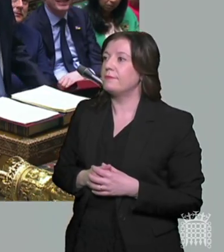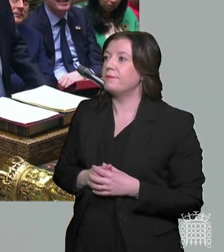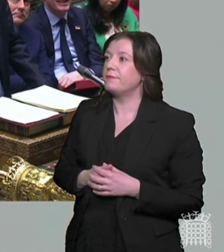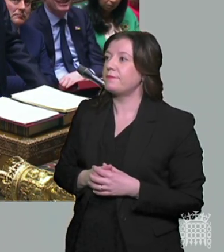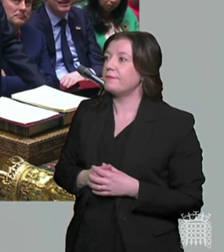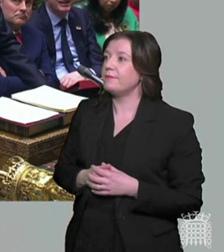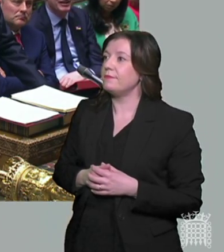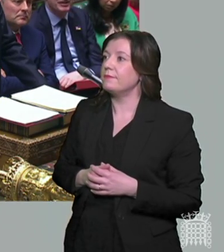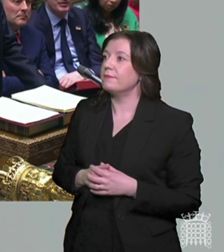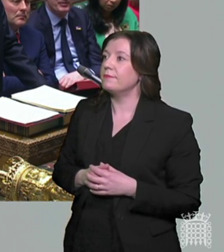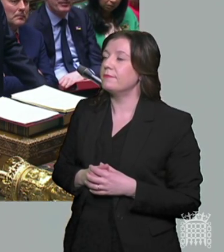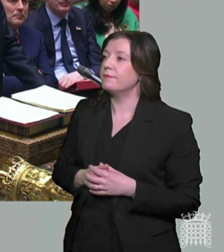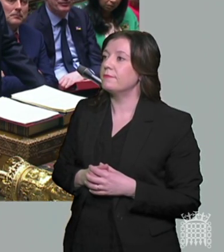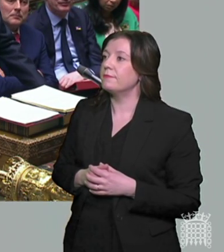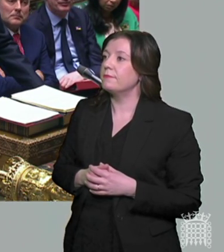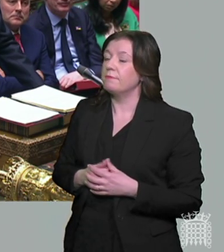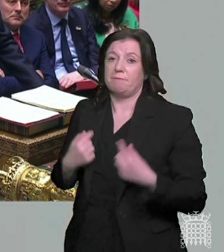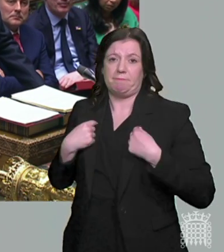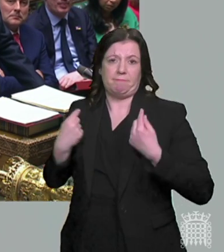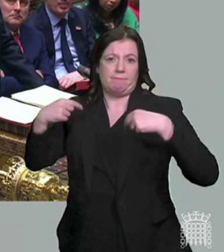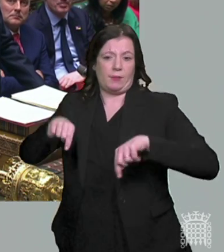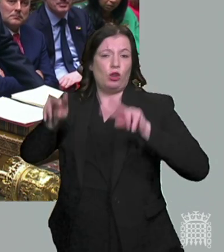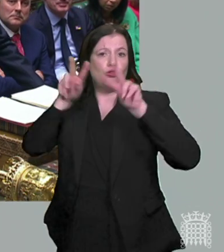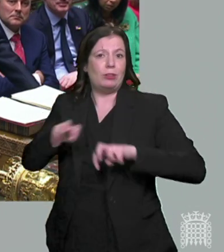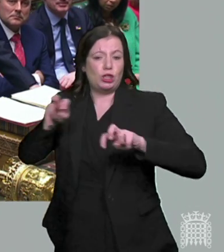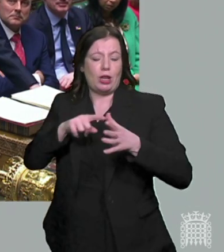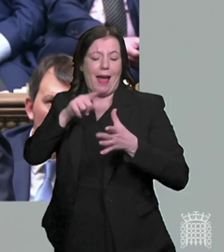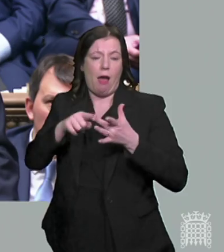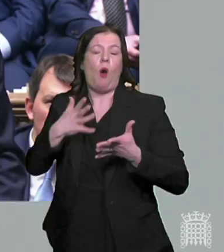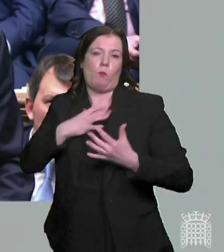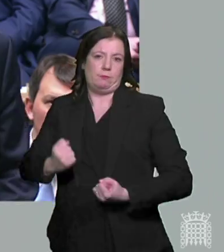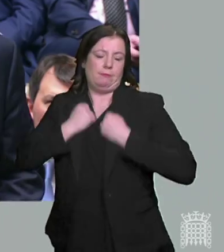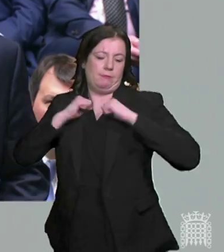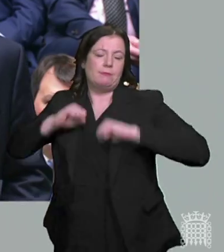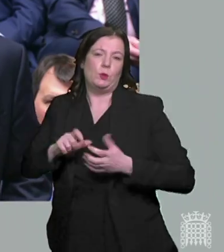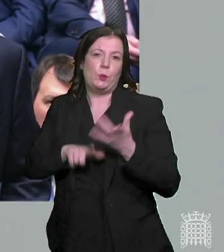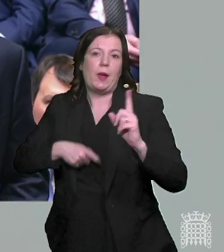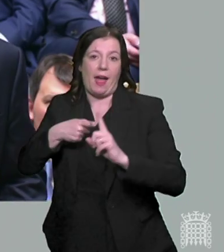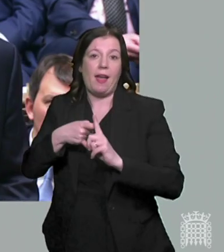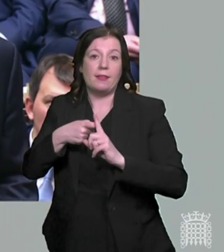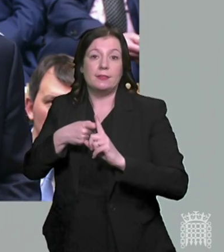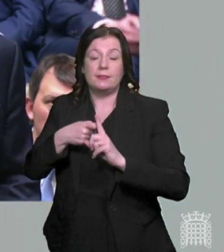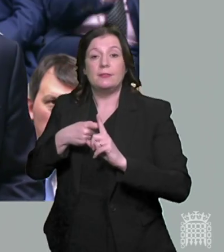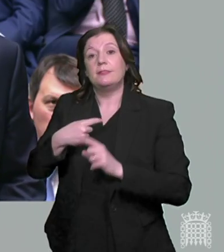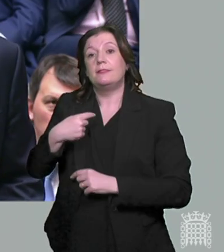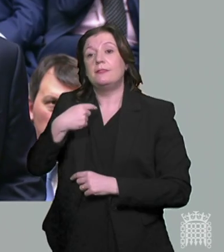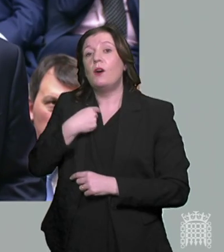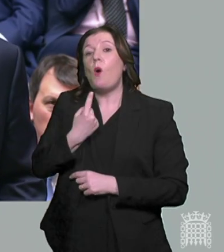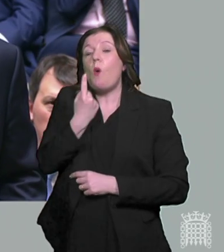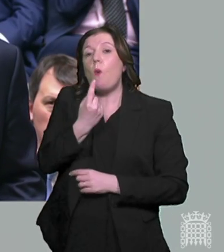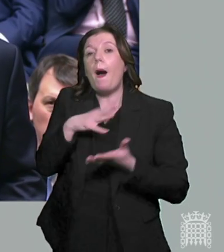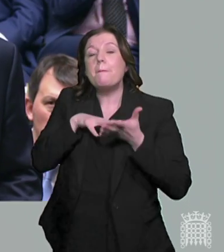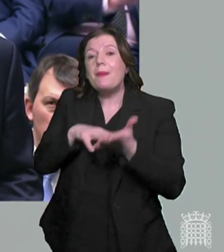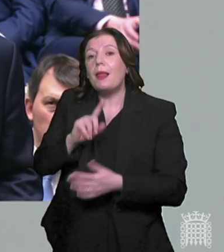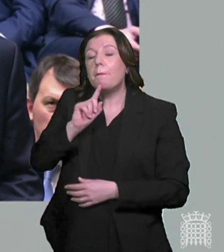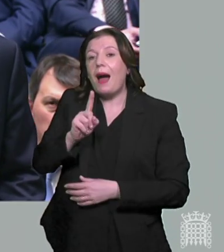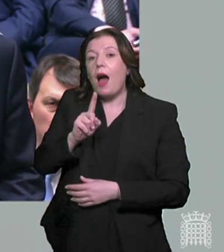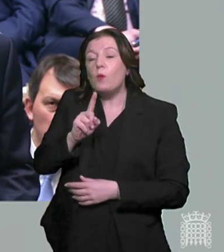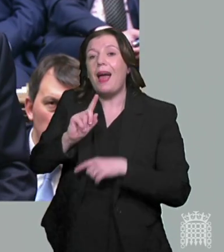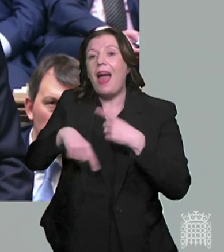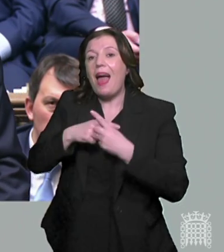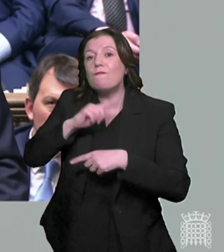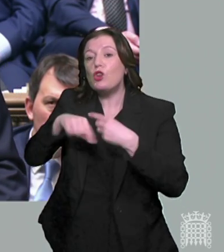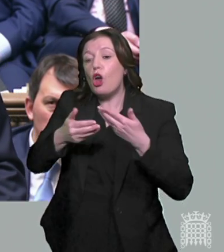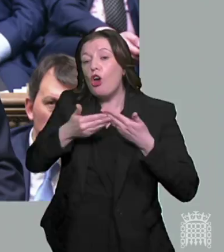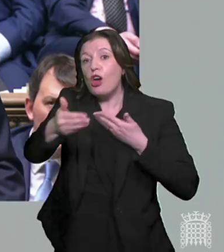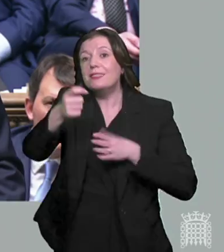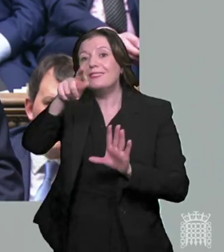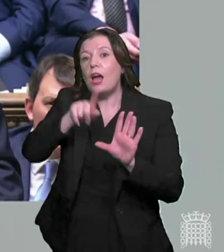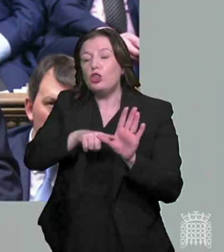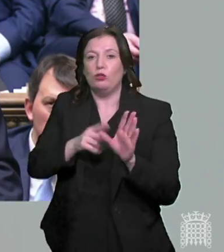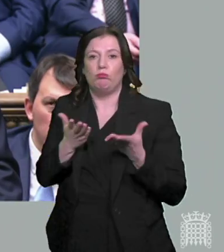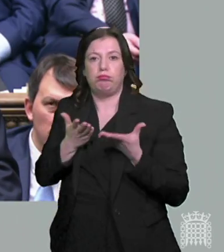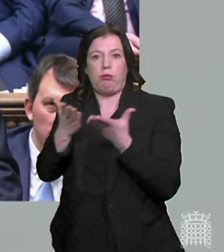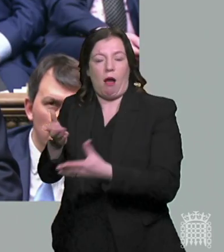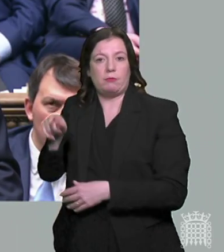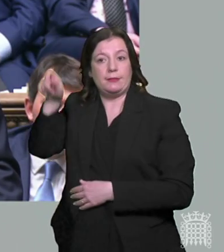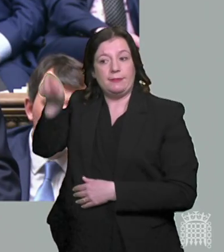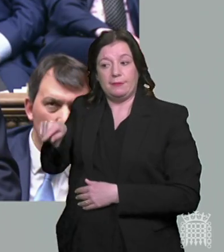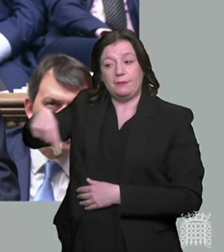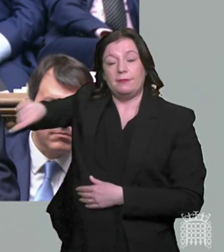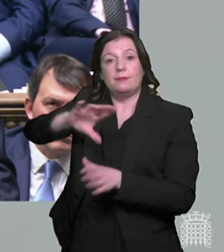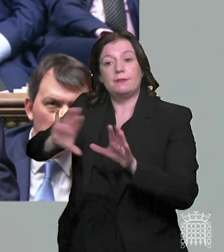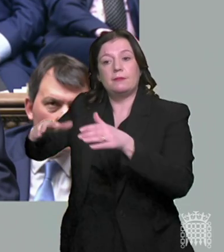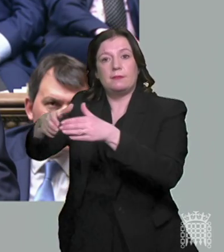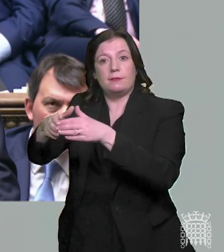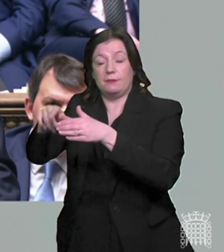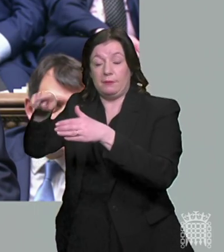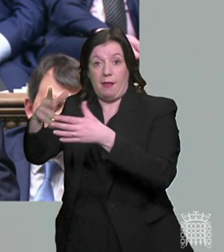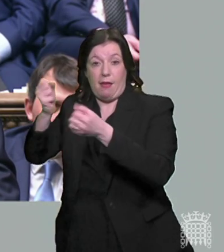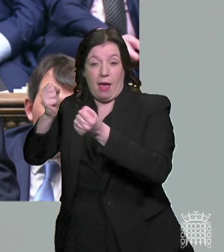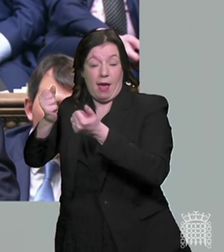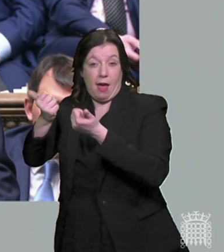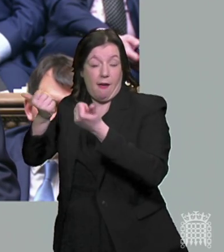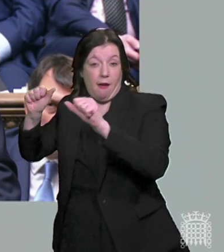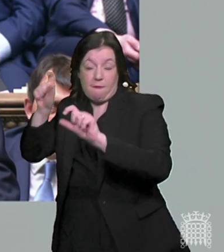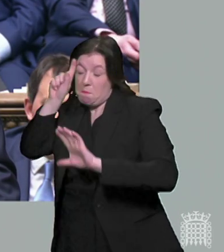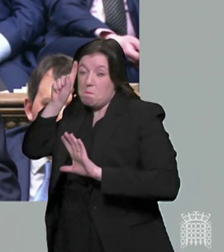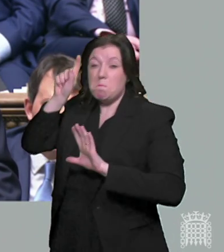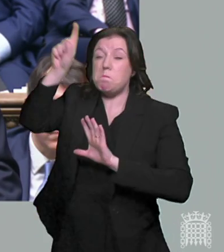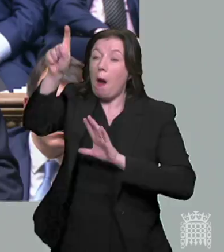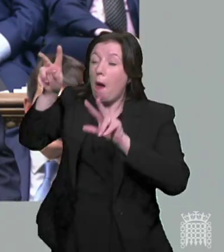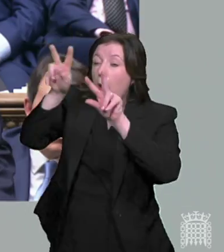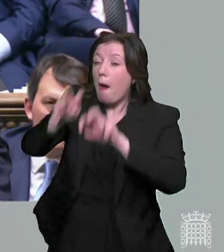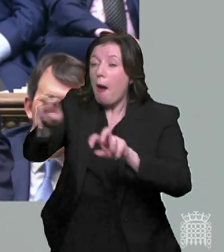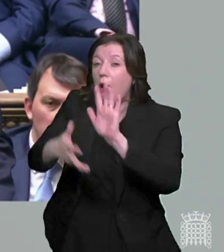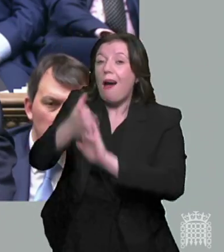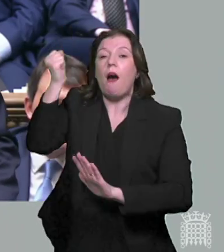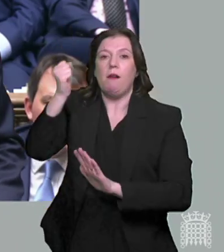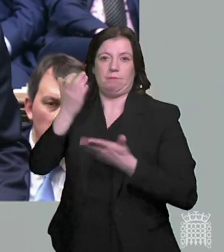I also want to encourage the best AI research to happen in the UK, so will award a prize of £1 million every year for the next 10 years to the person or team that does the most groundbreaking British AI research.